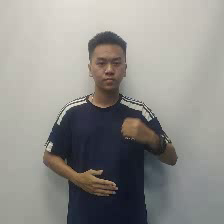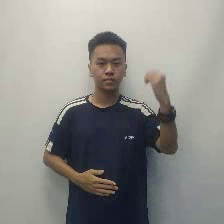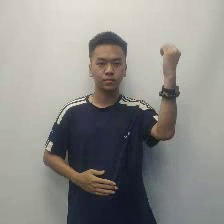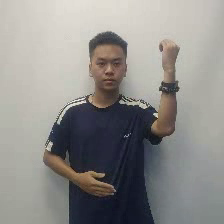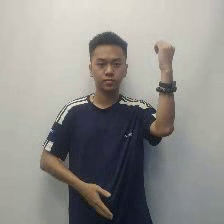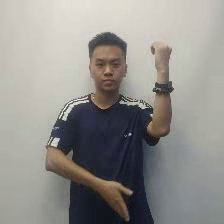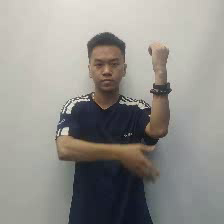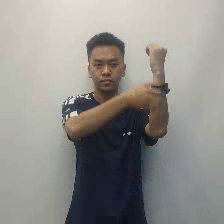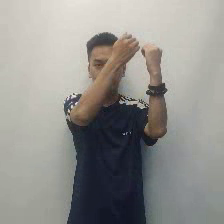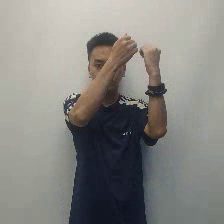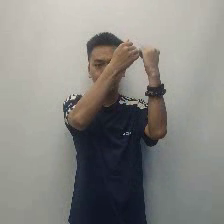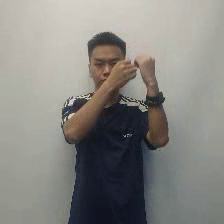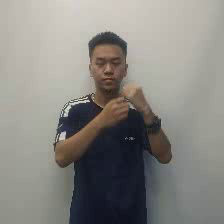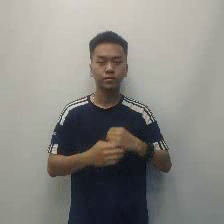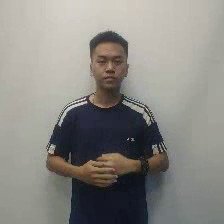Cứu